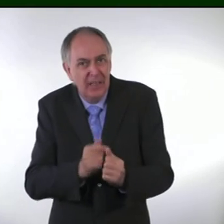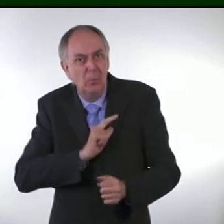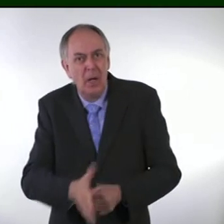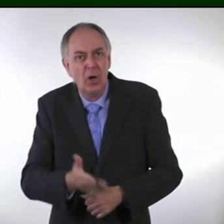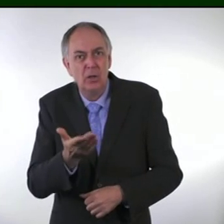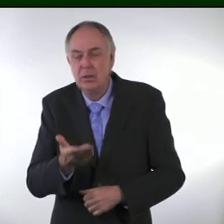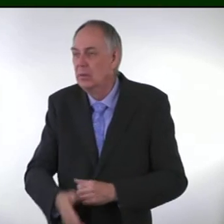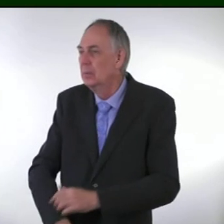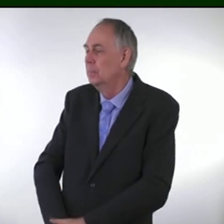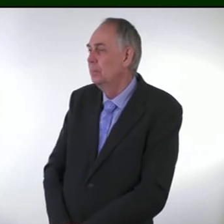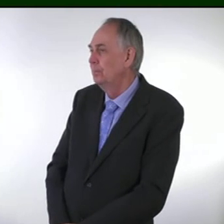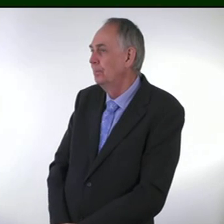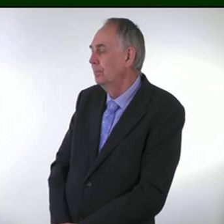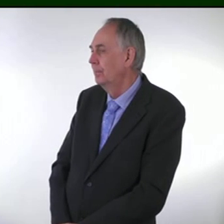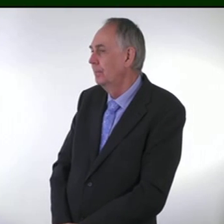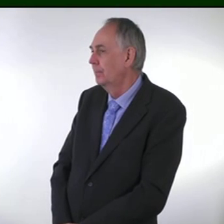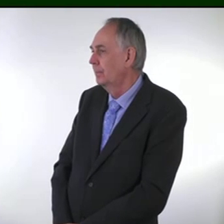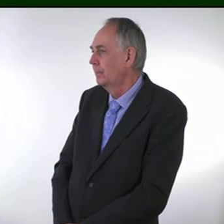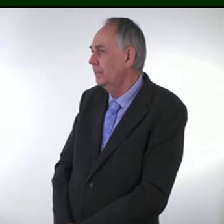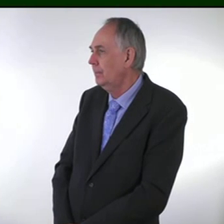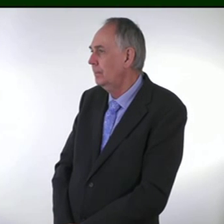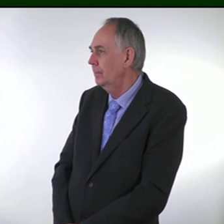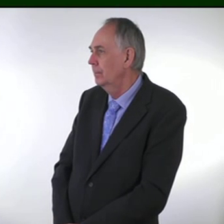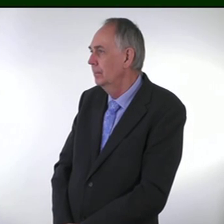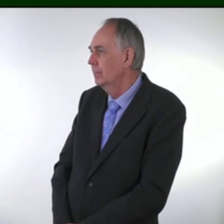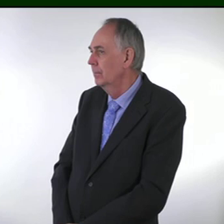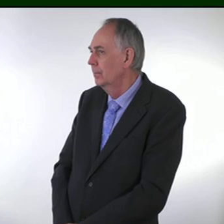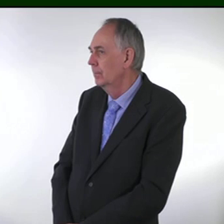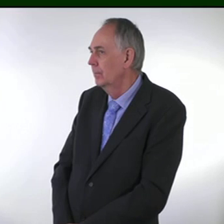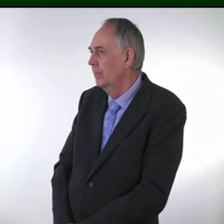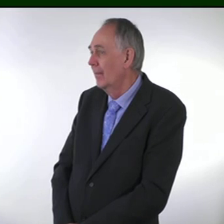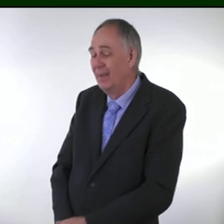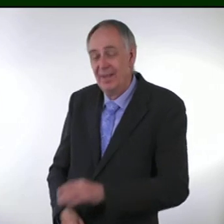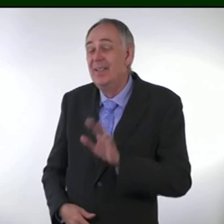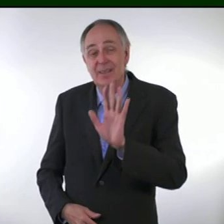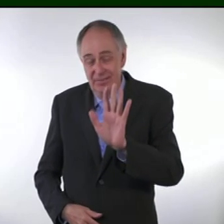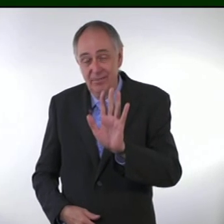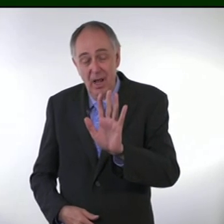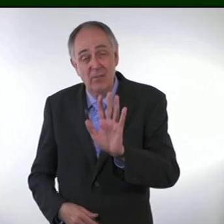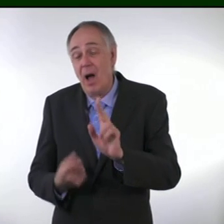I put it to the right honourable Gentleman that there is another way of looking at it.